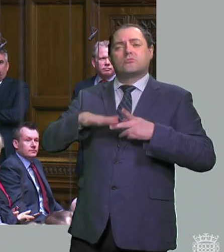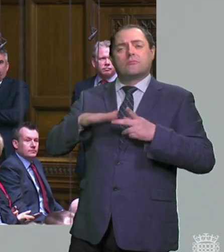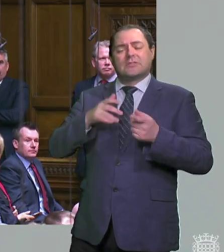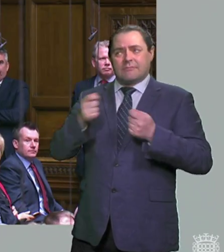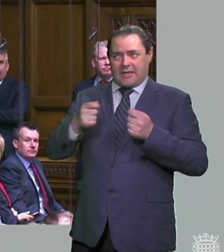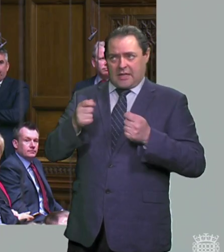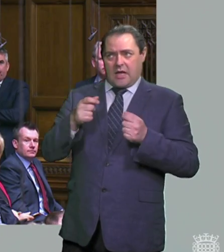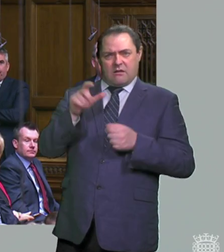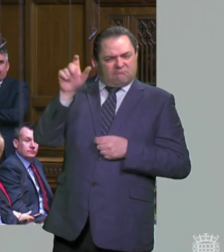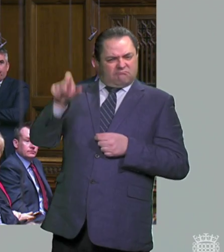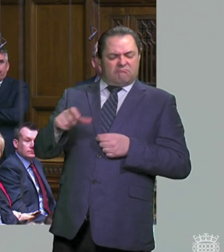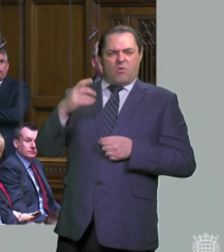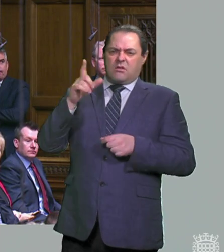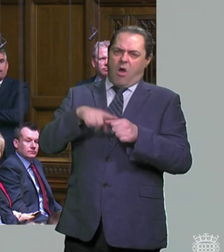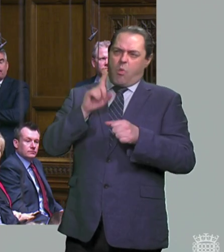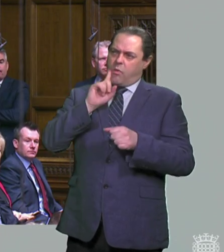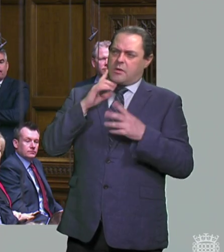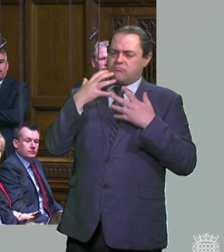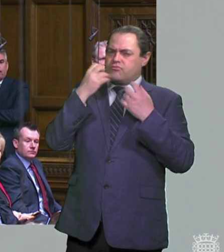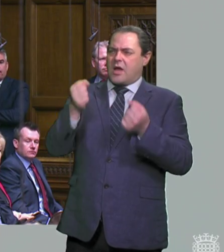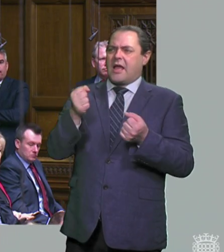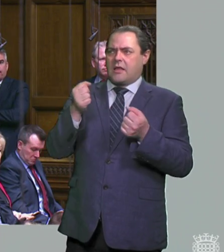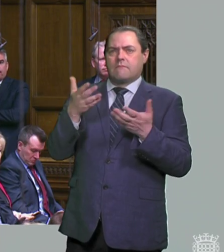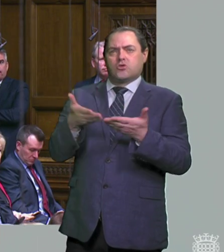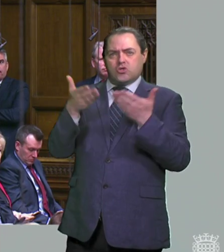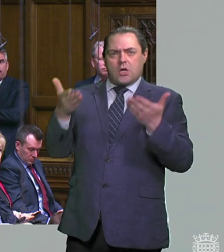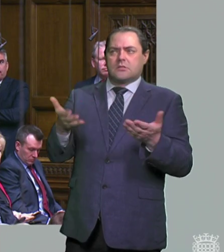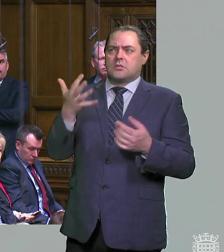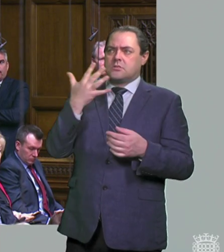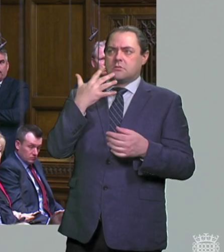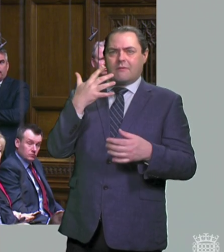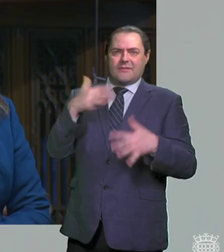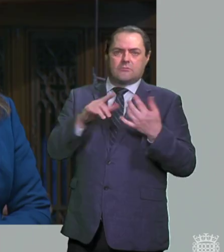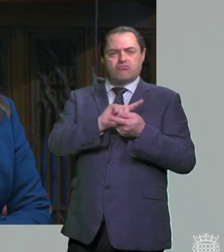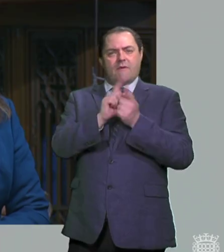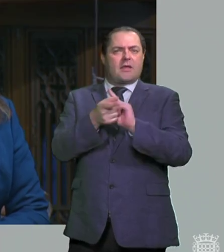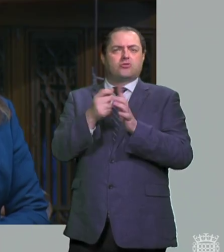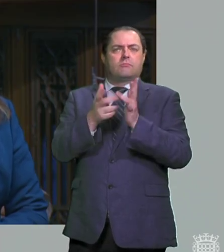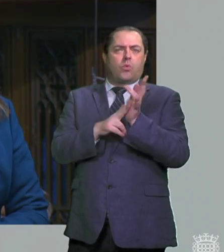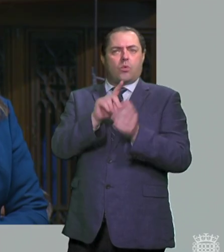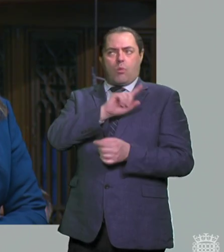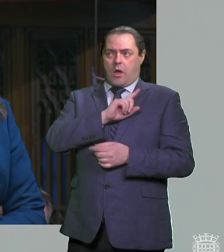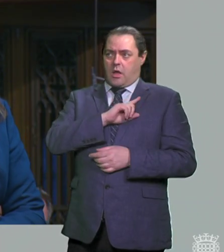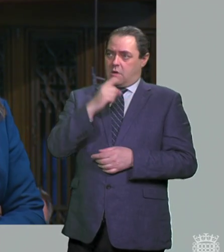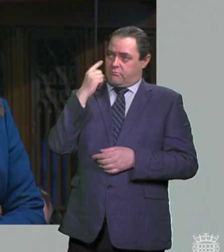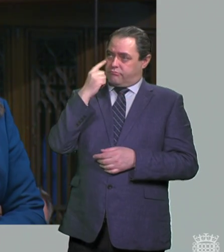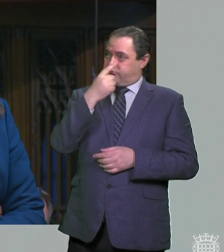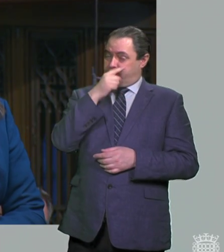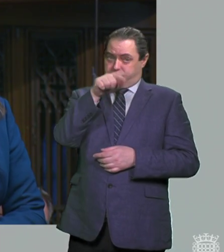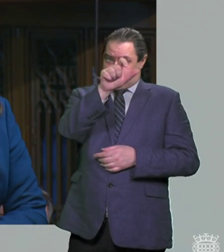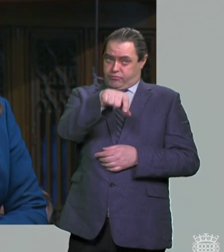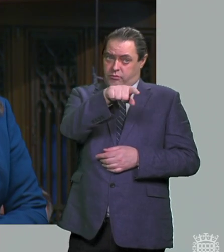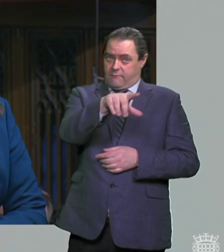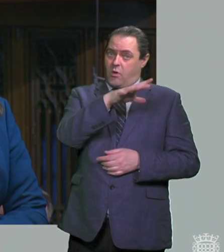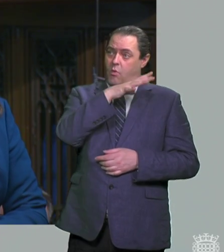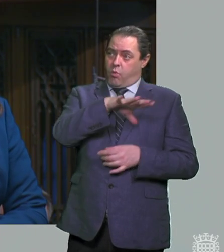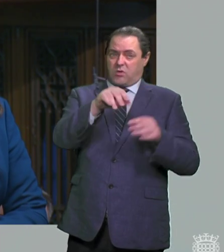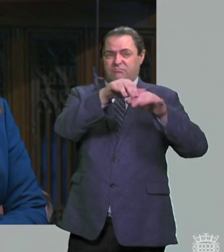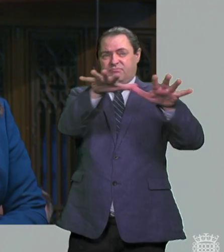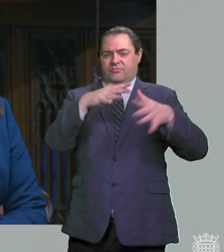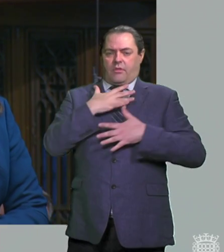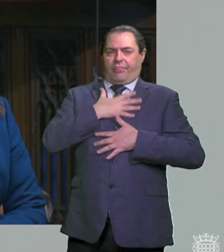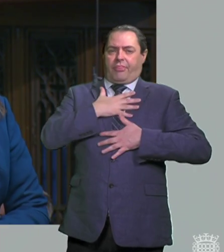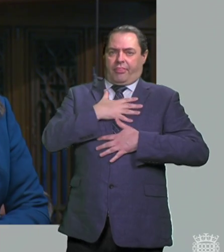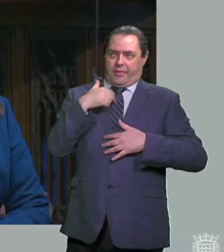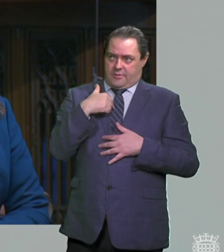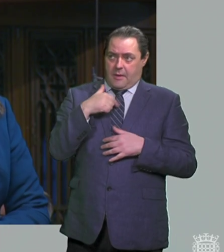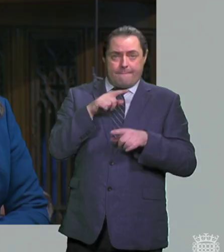Georgia Harrison is an incredibly brave young woman who only got justice when she was a victim of revenge porn because she could prove that the perpetrator intended to cause her distress.